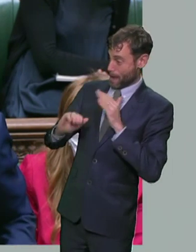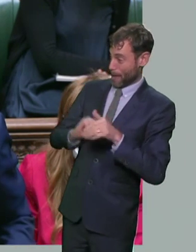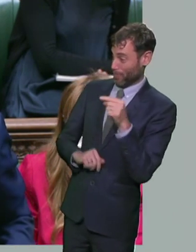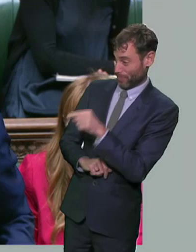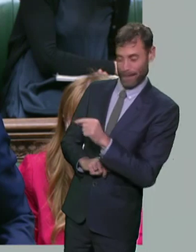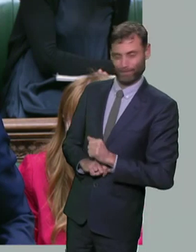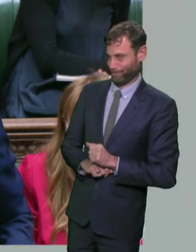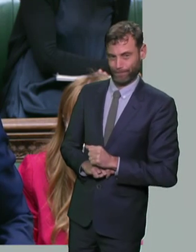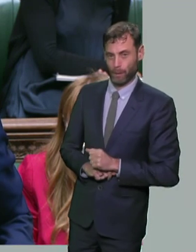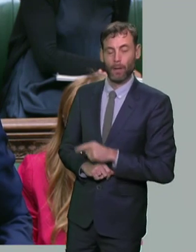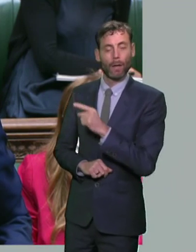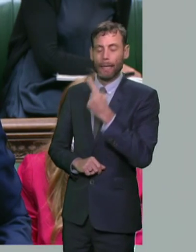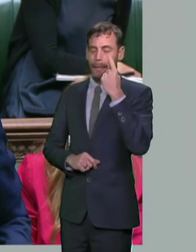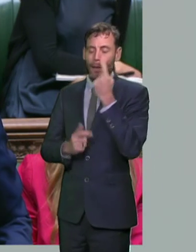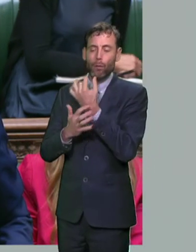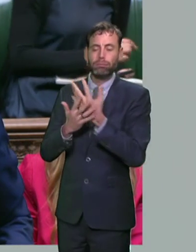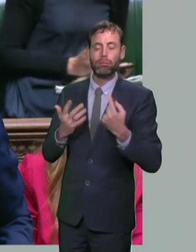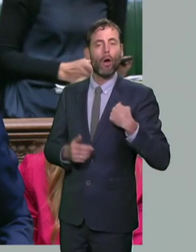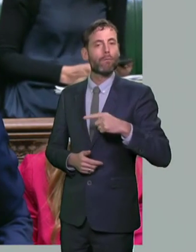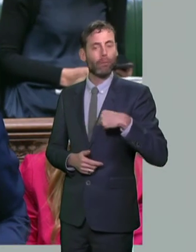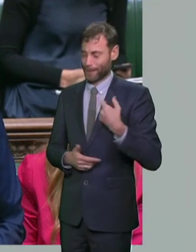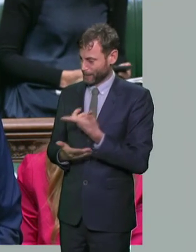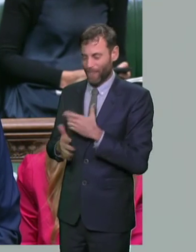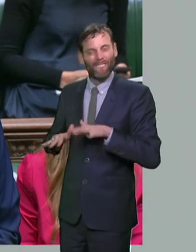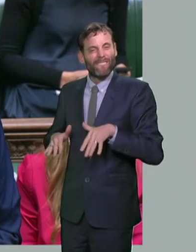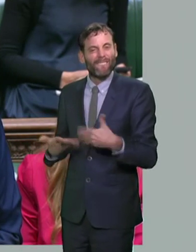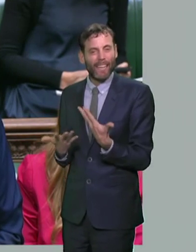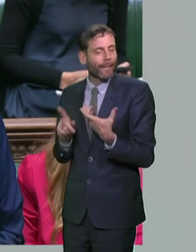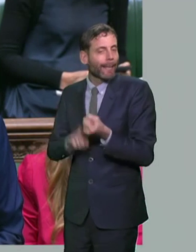It is not just broken promises; it is also about fairness.